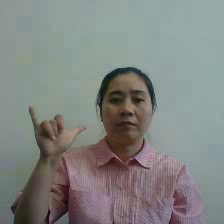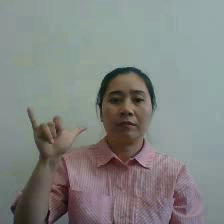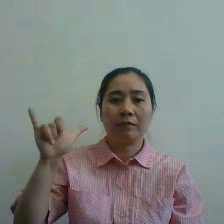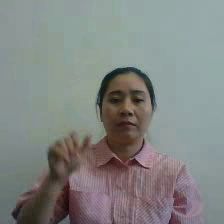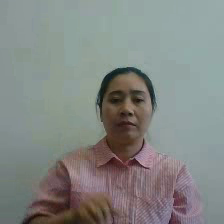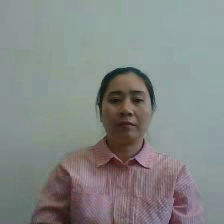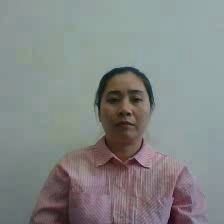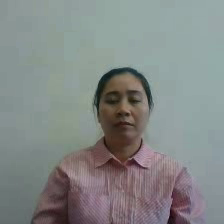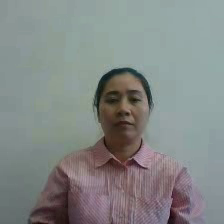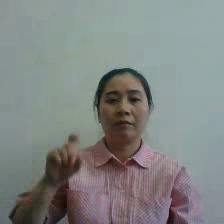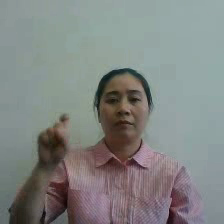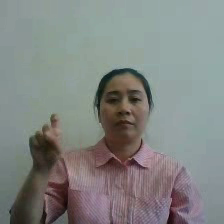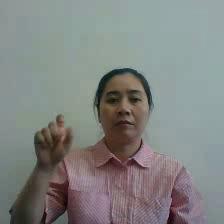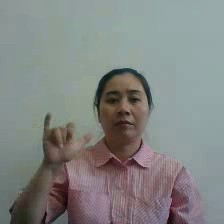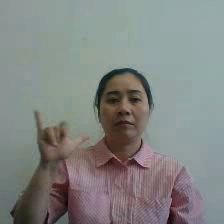Đồng ý